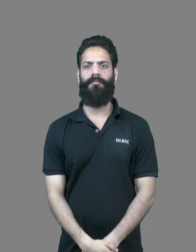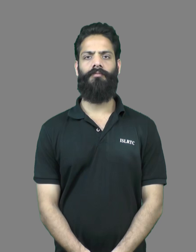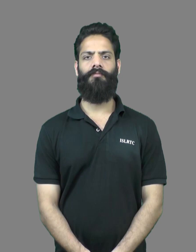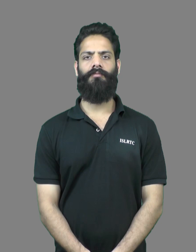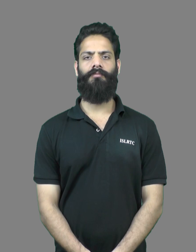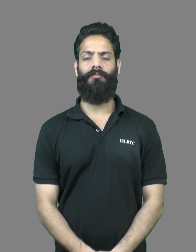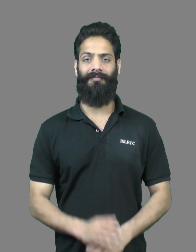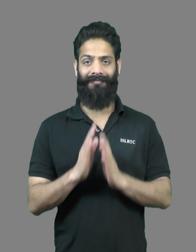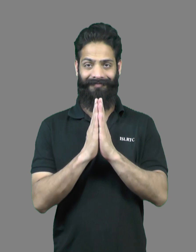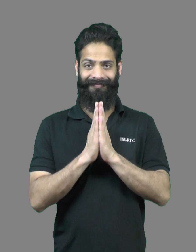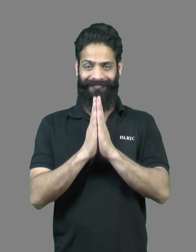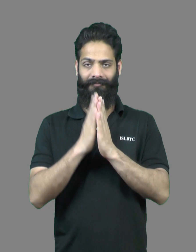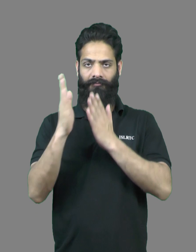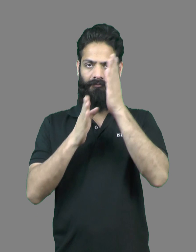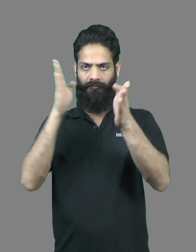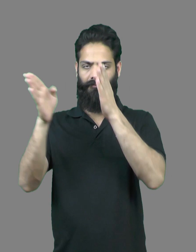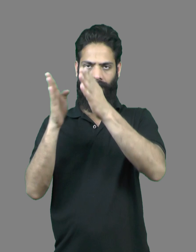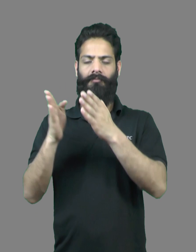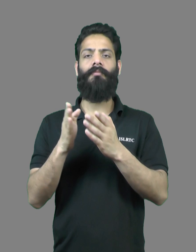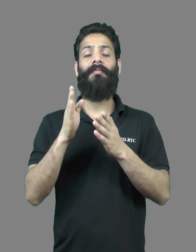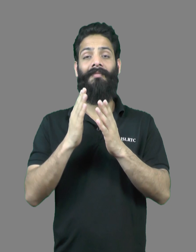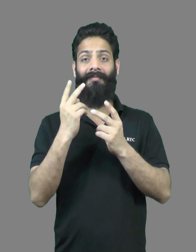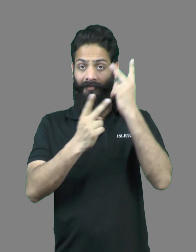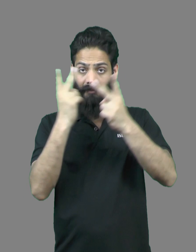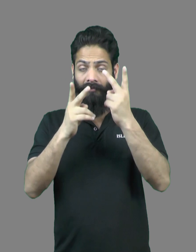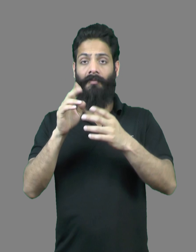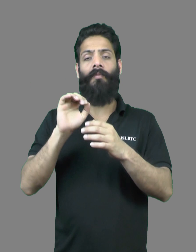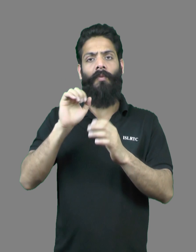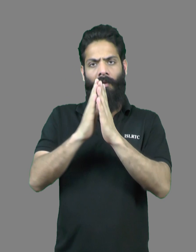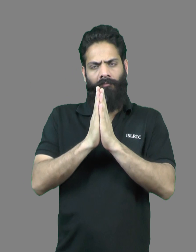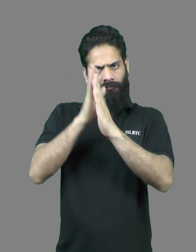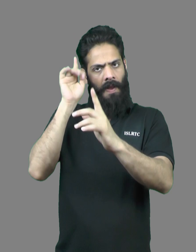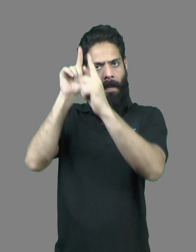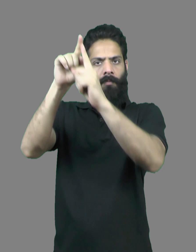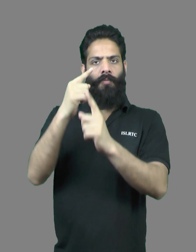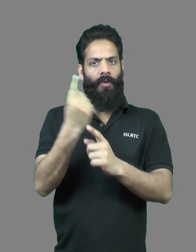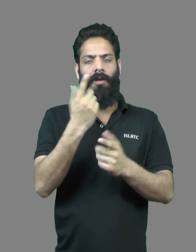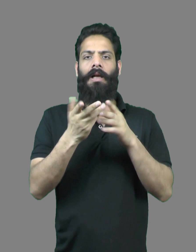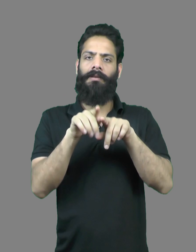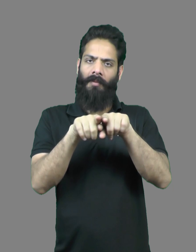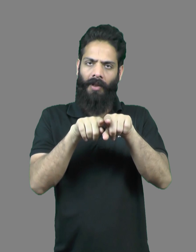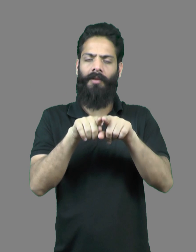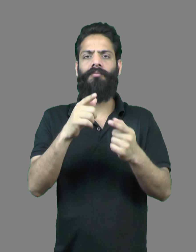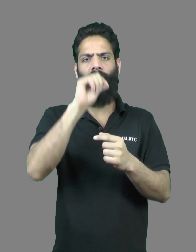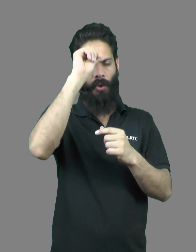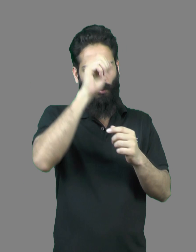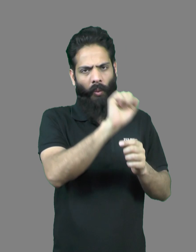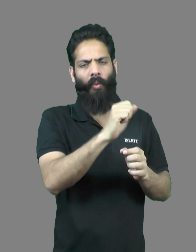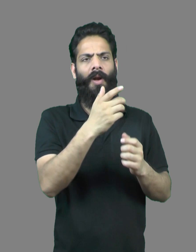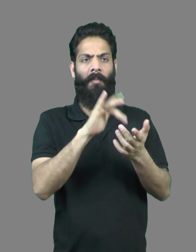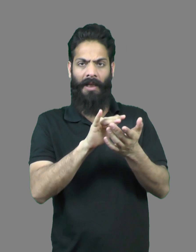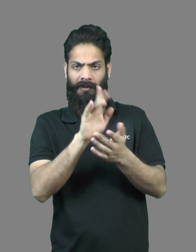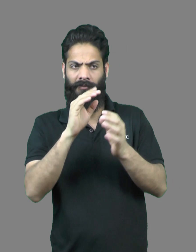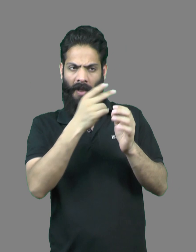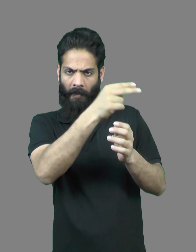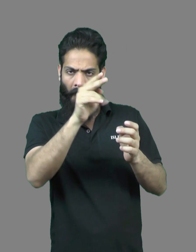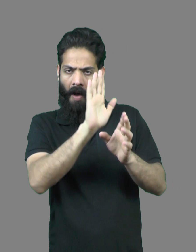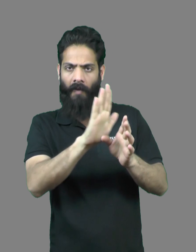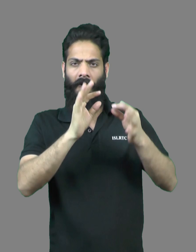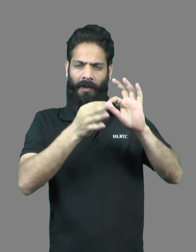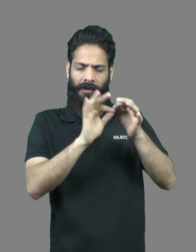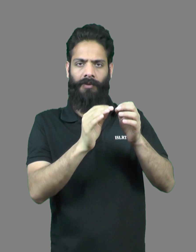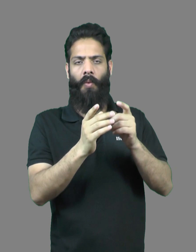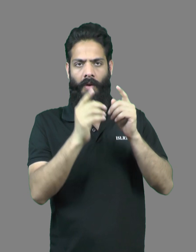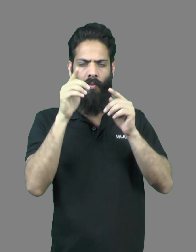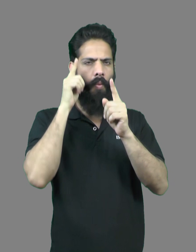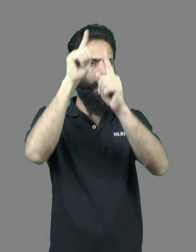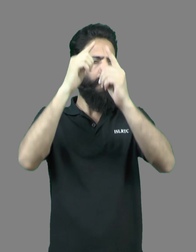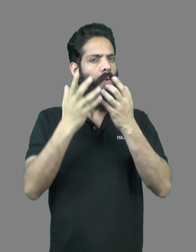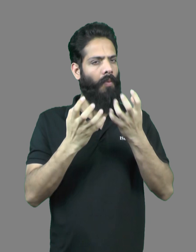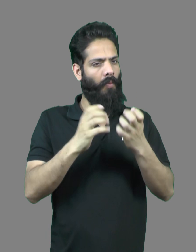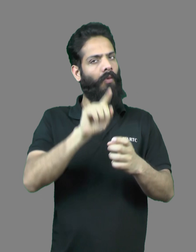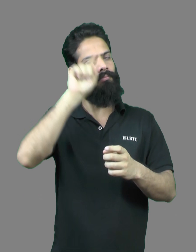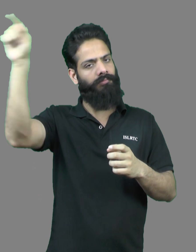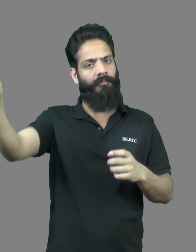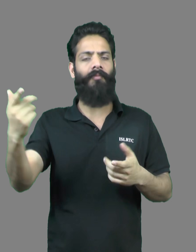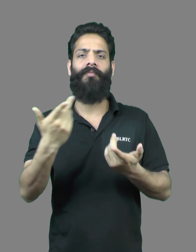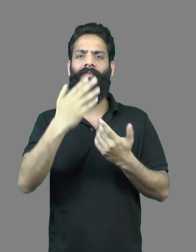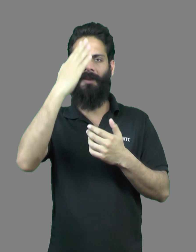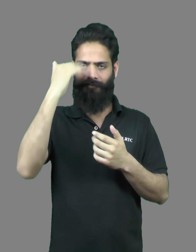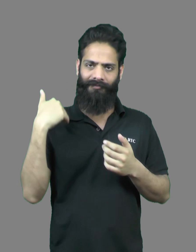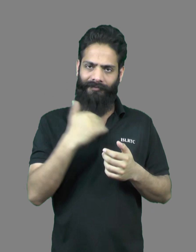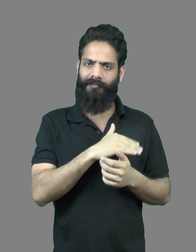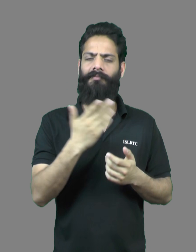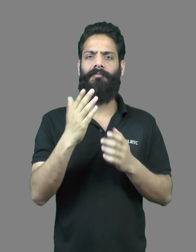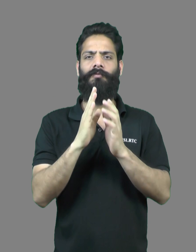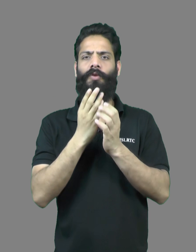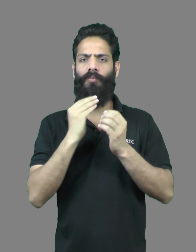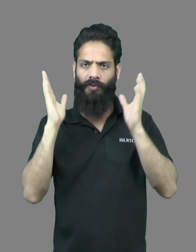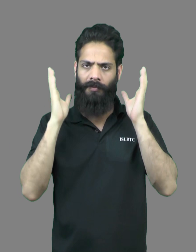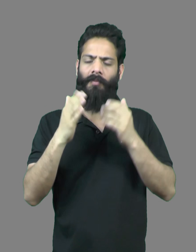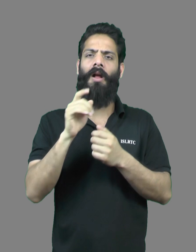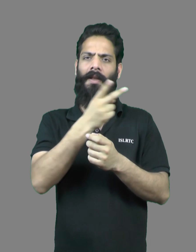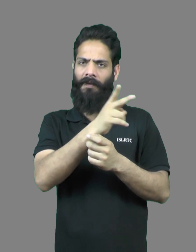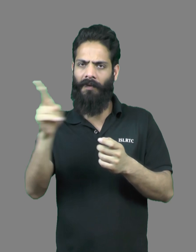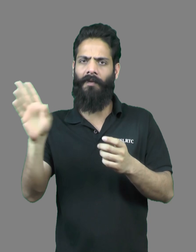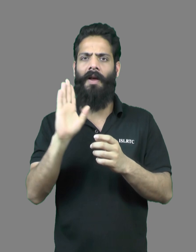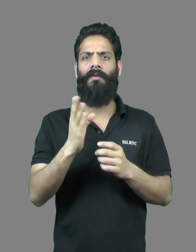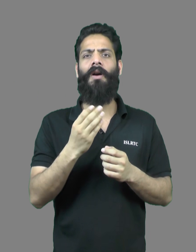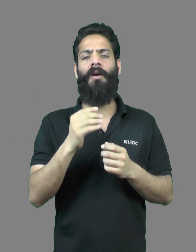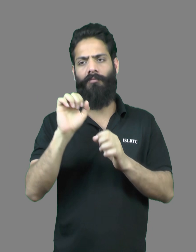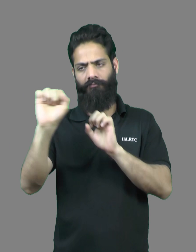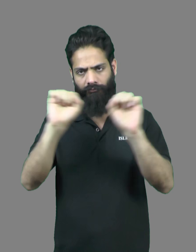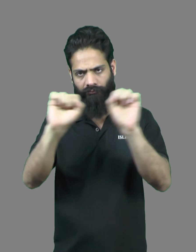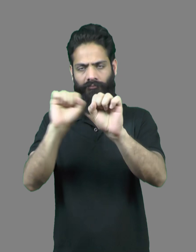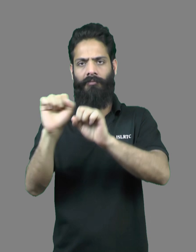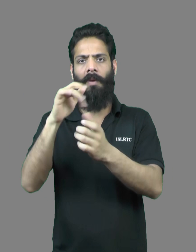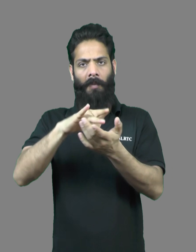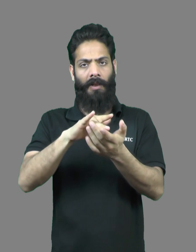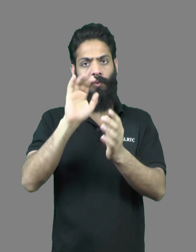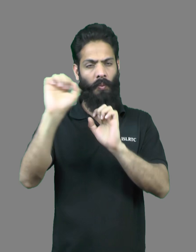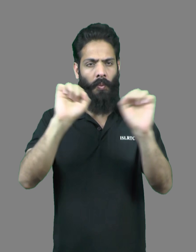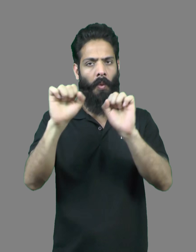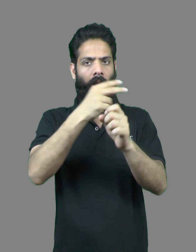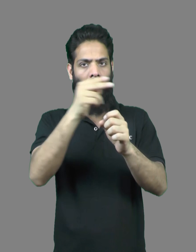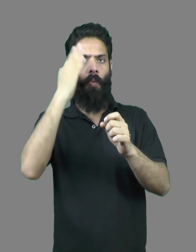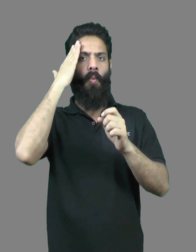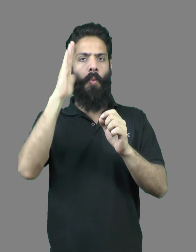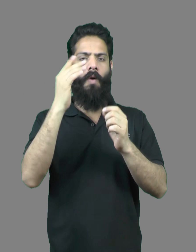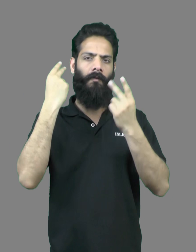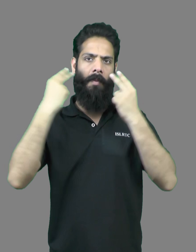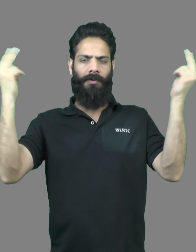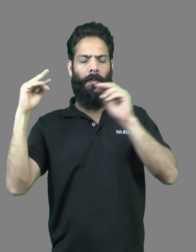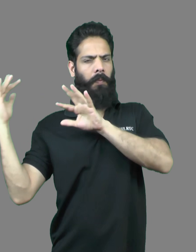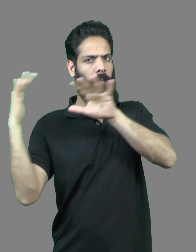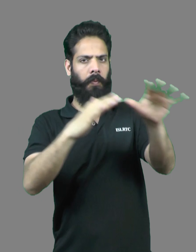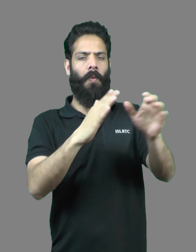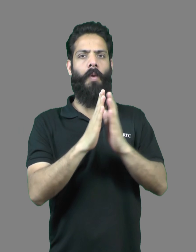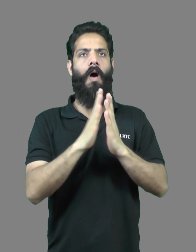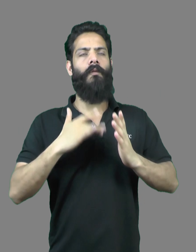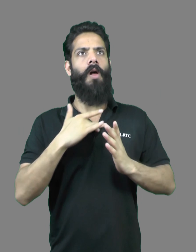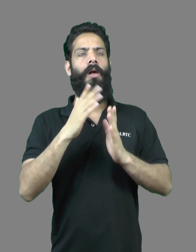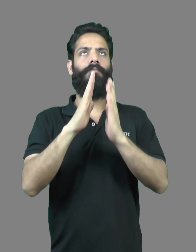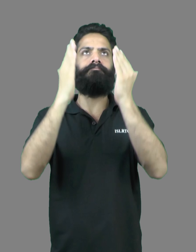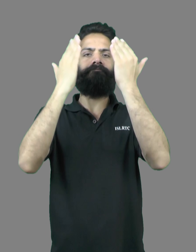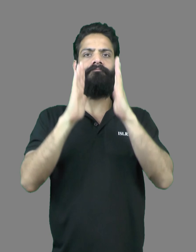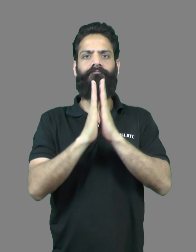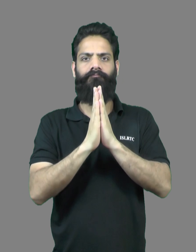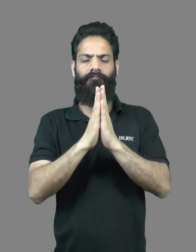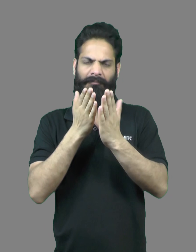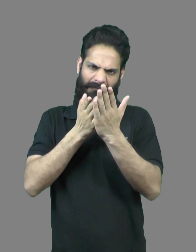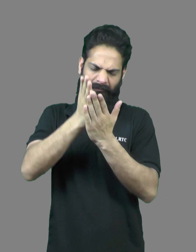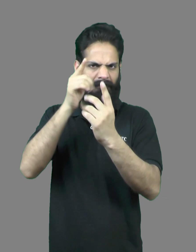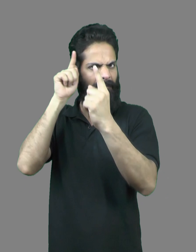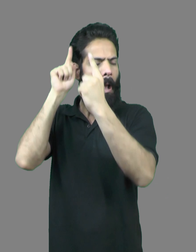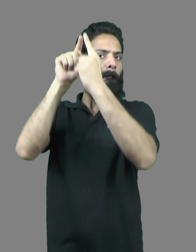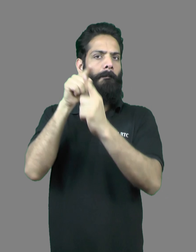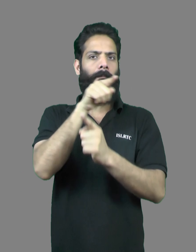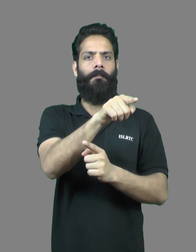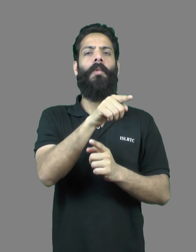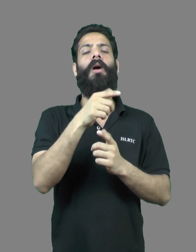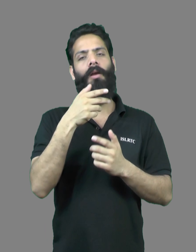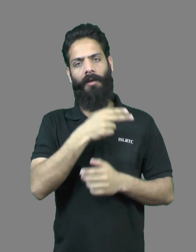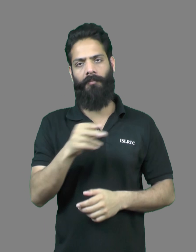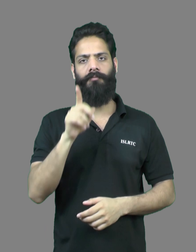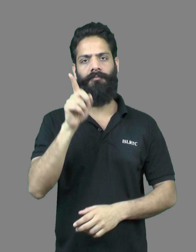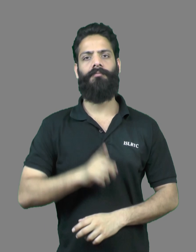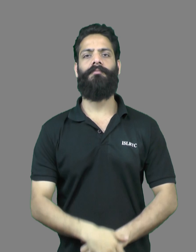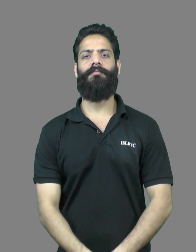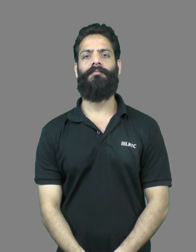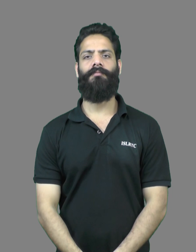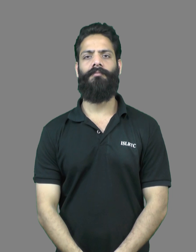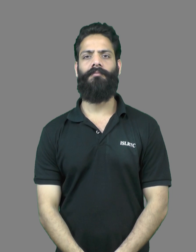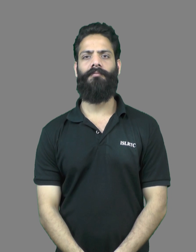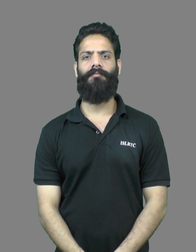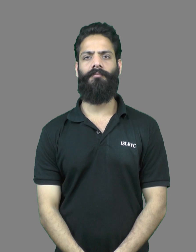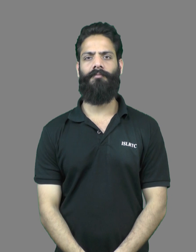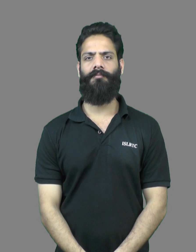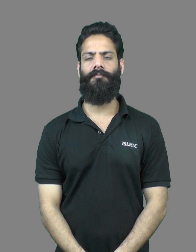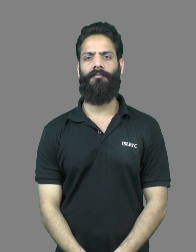Religious Tourism